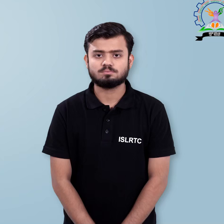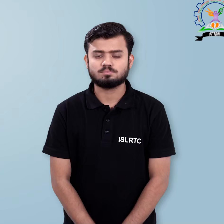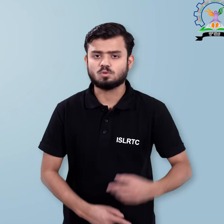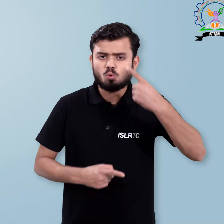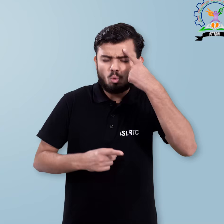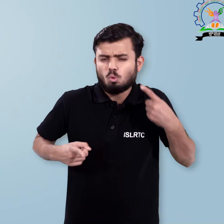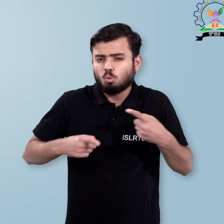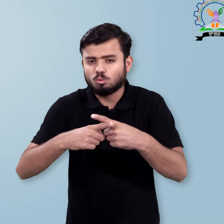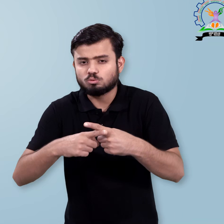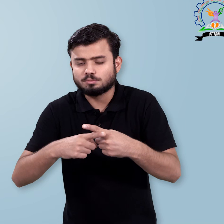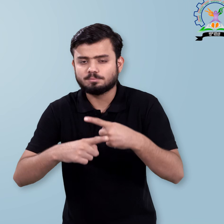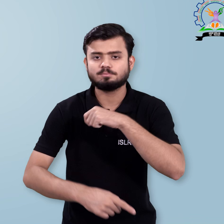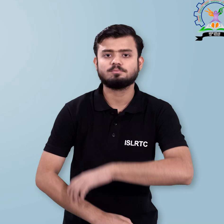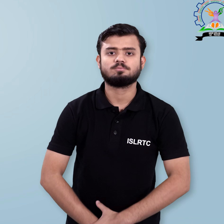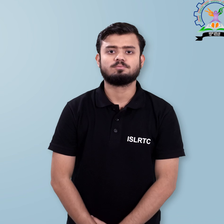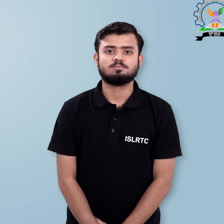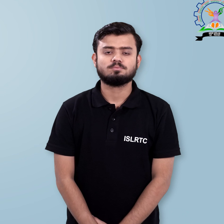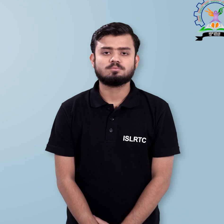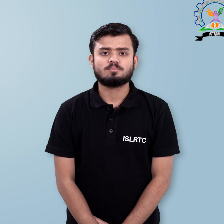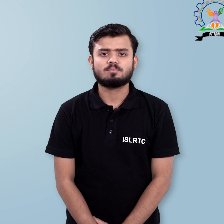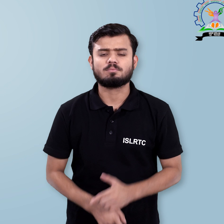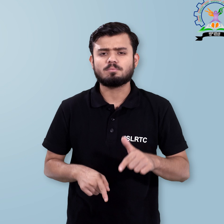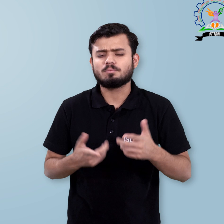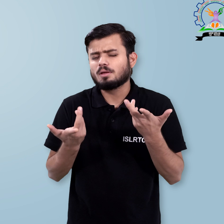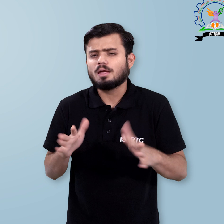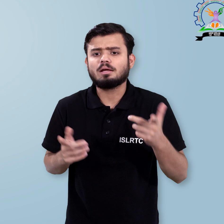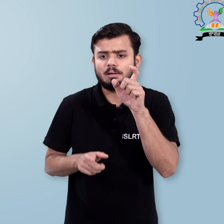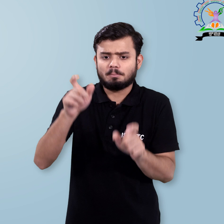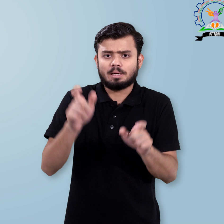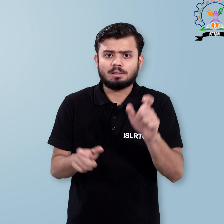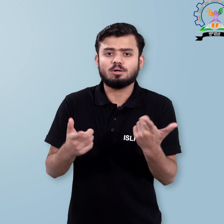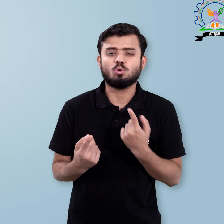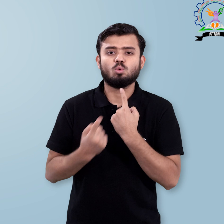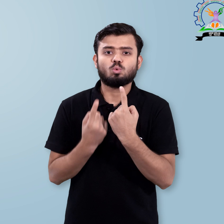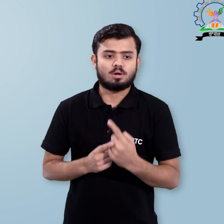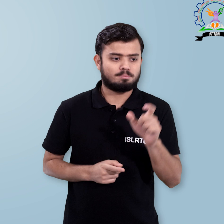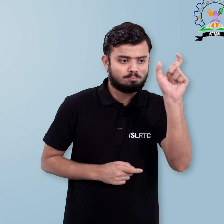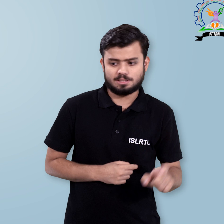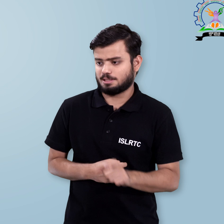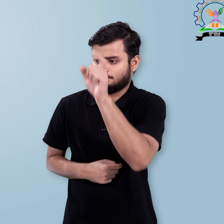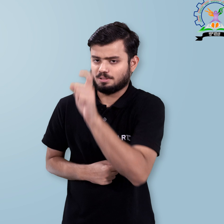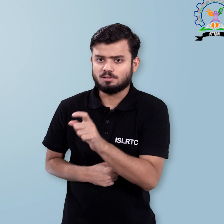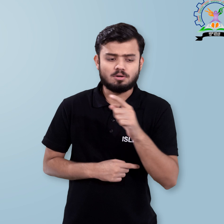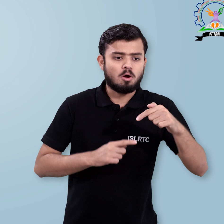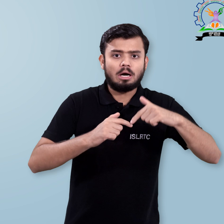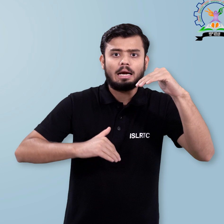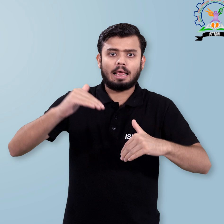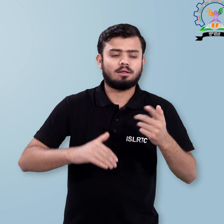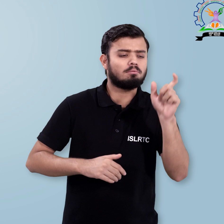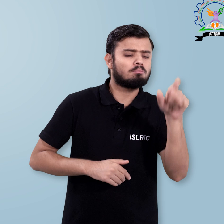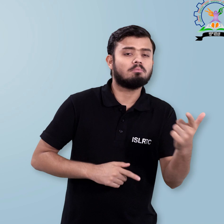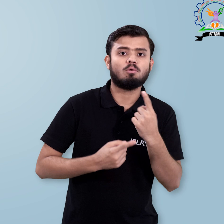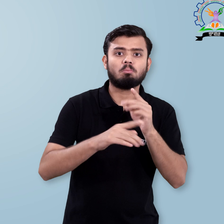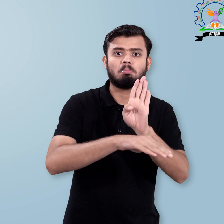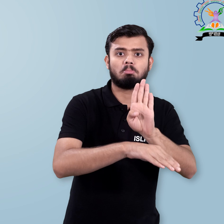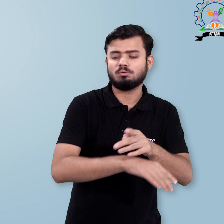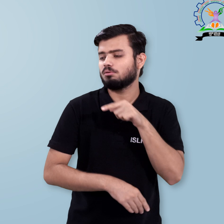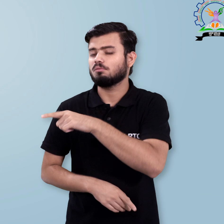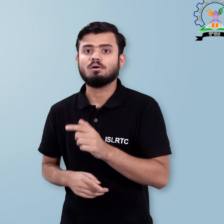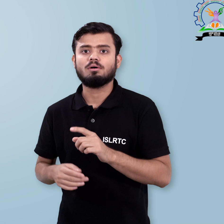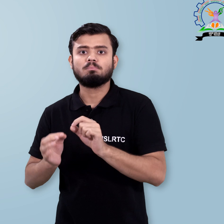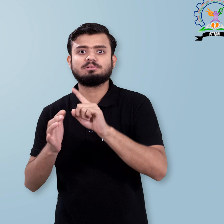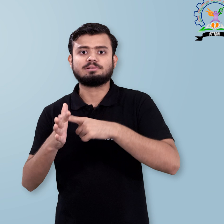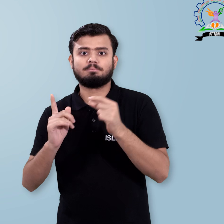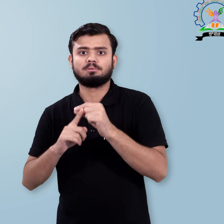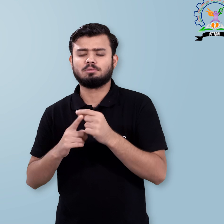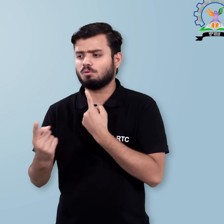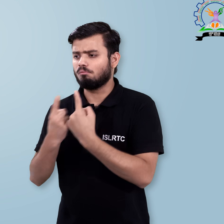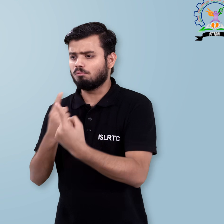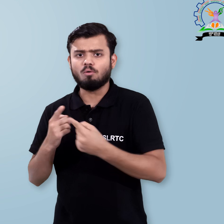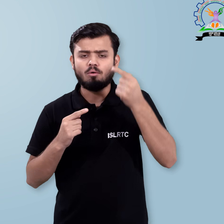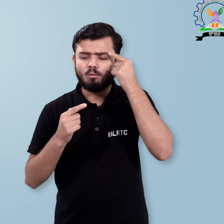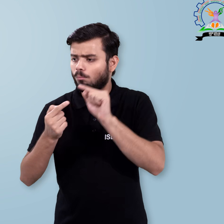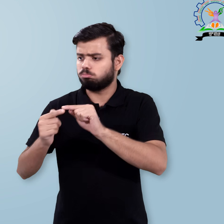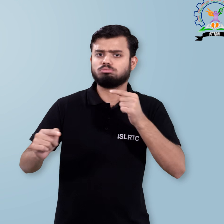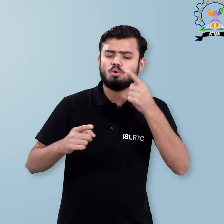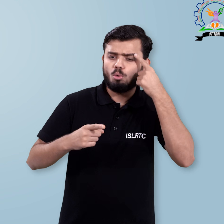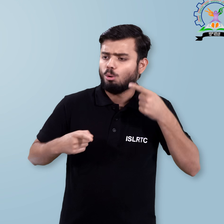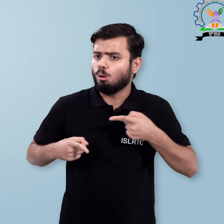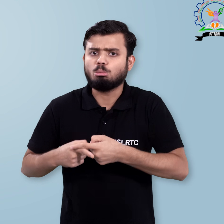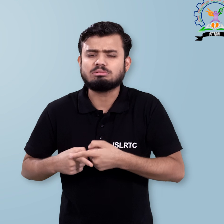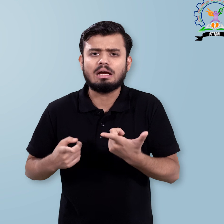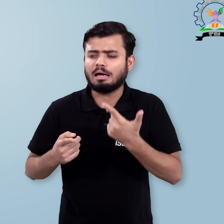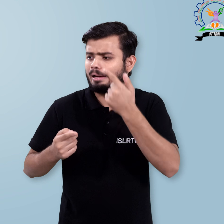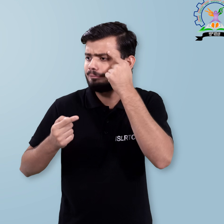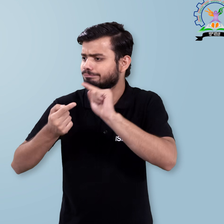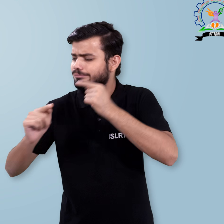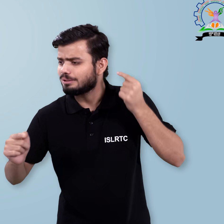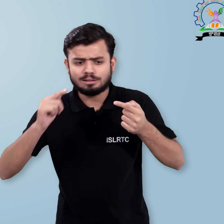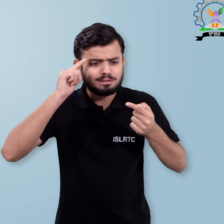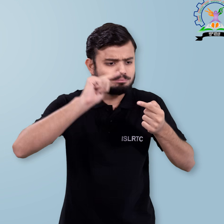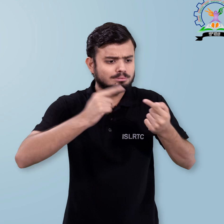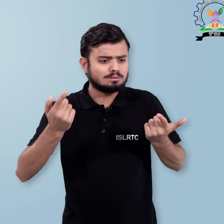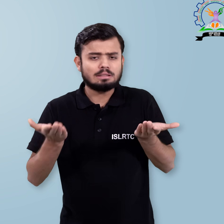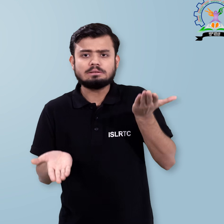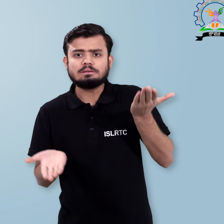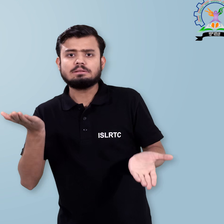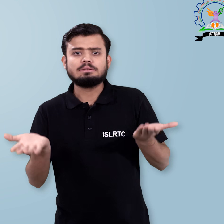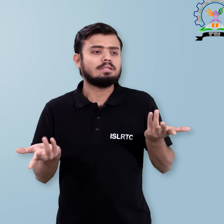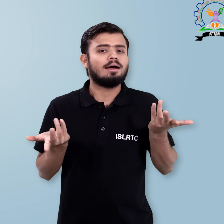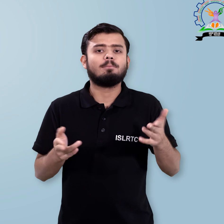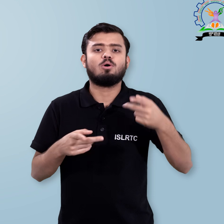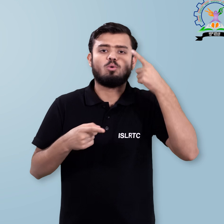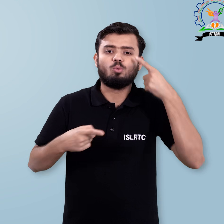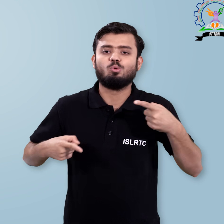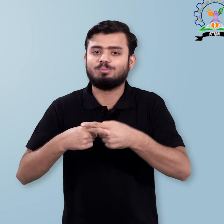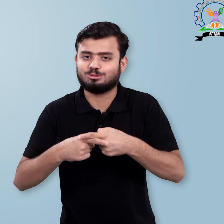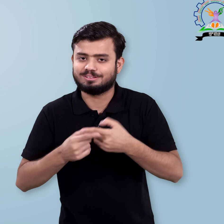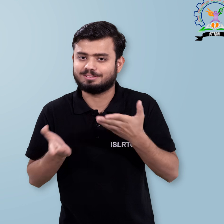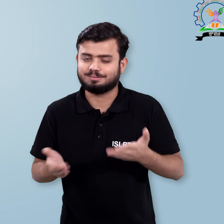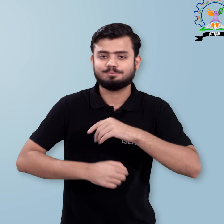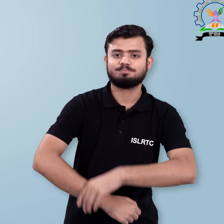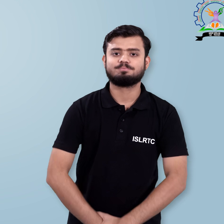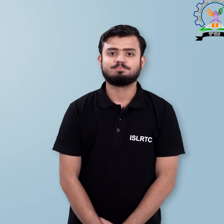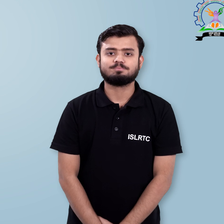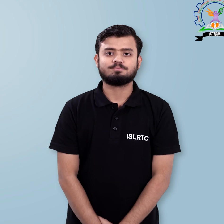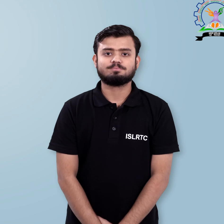Oppose